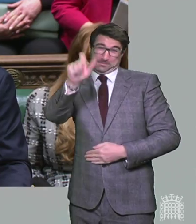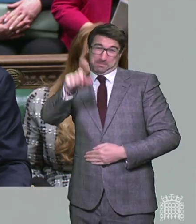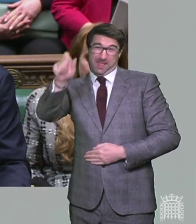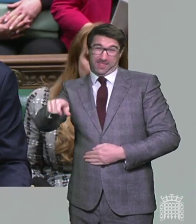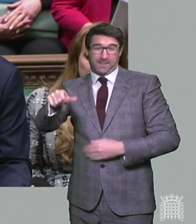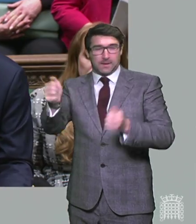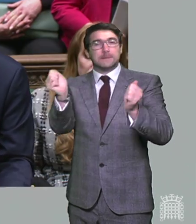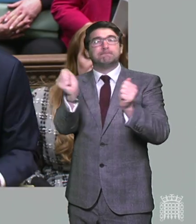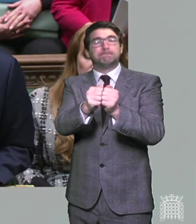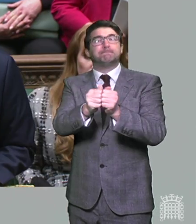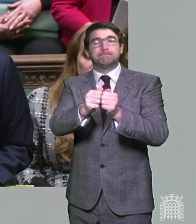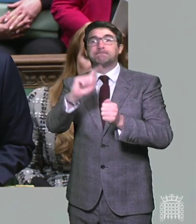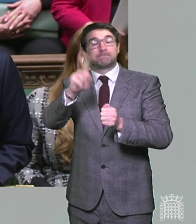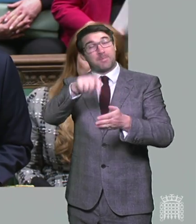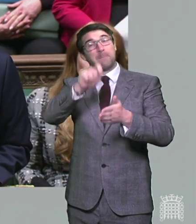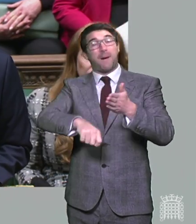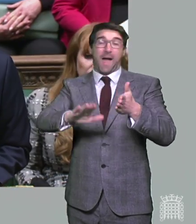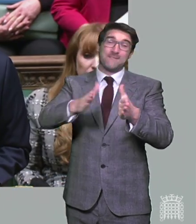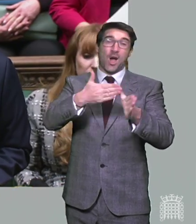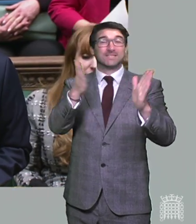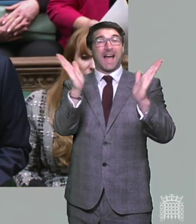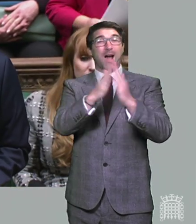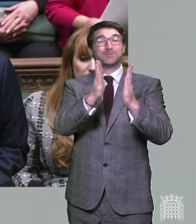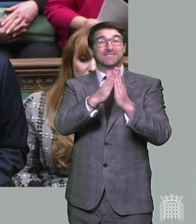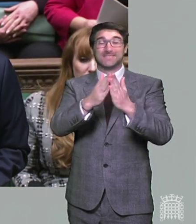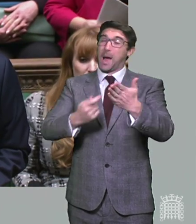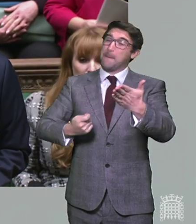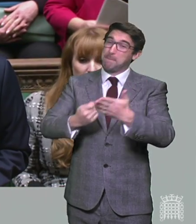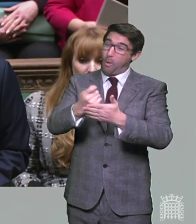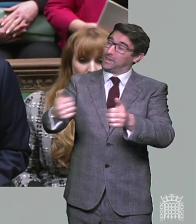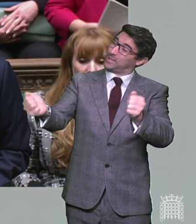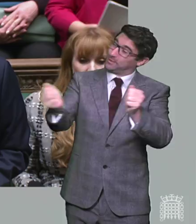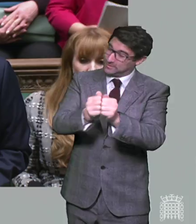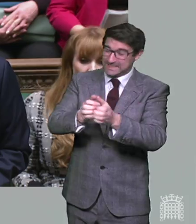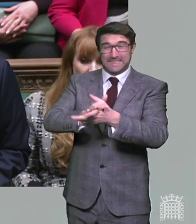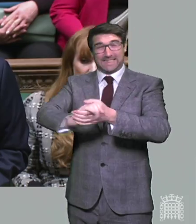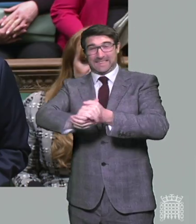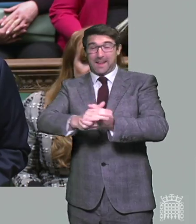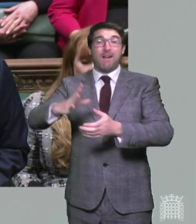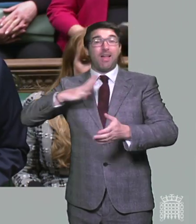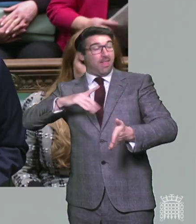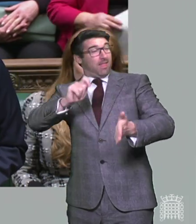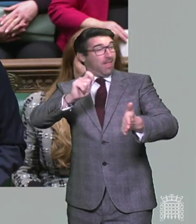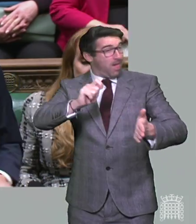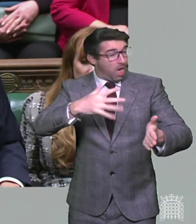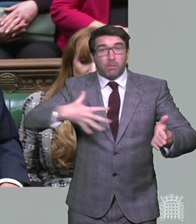Then the Government’s borrowing spree sent interest rates spiralling and their mortgage offer was withdrawn.